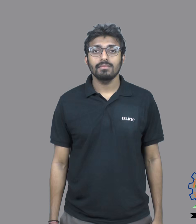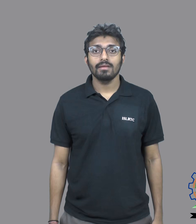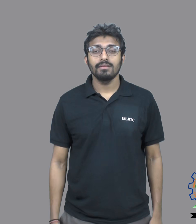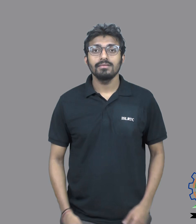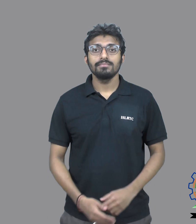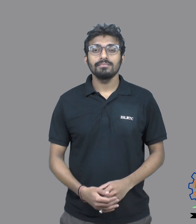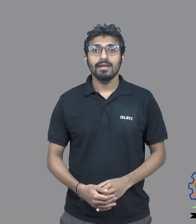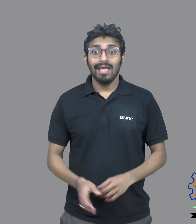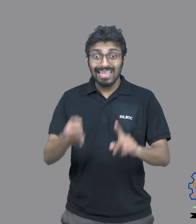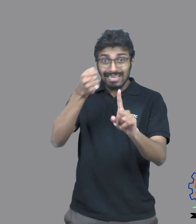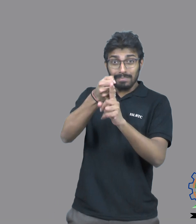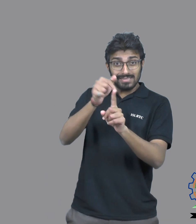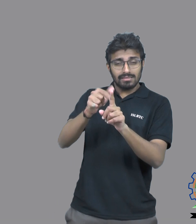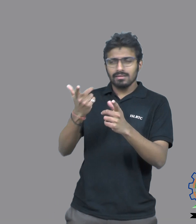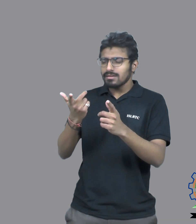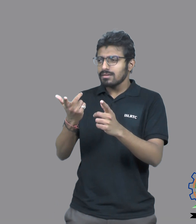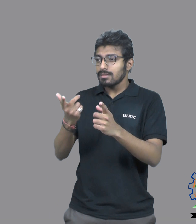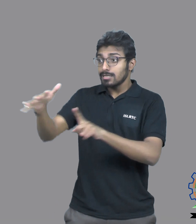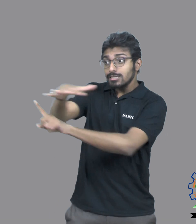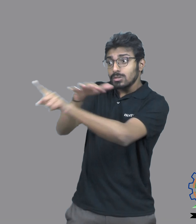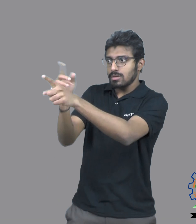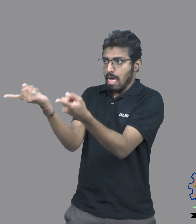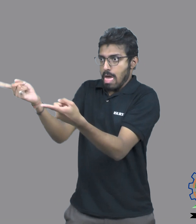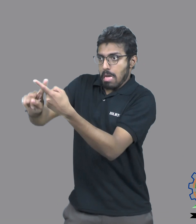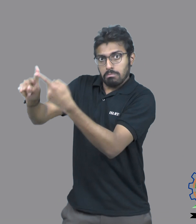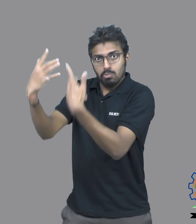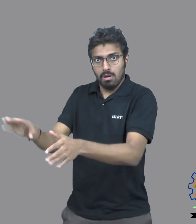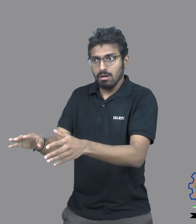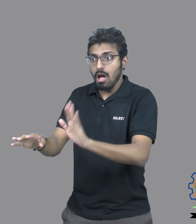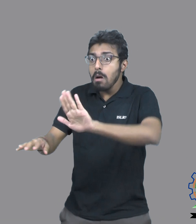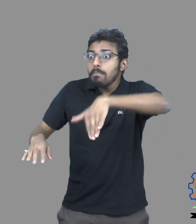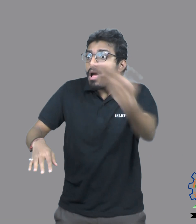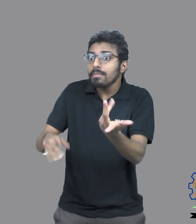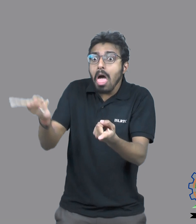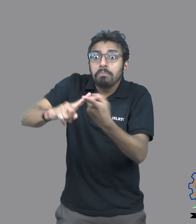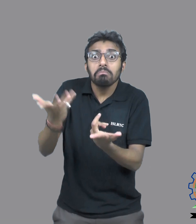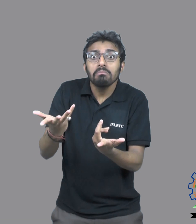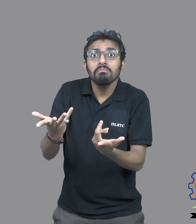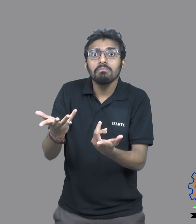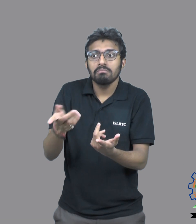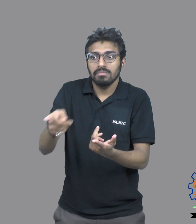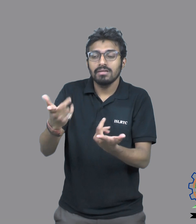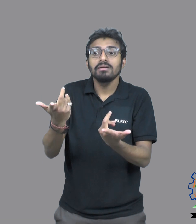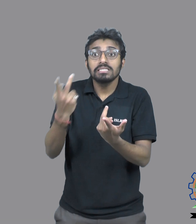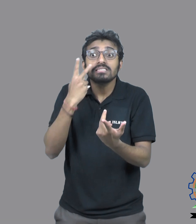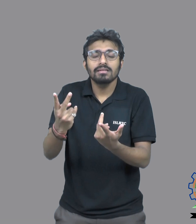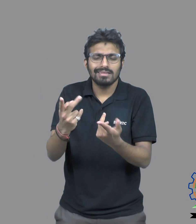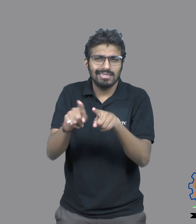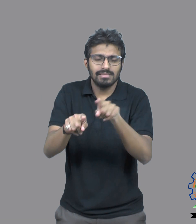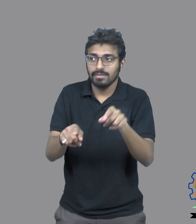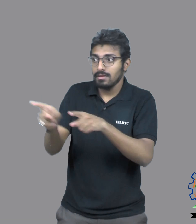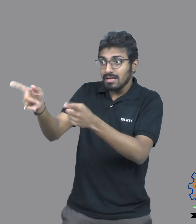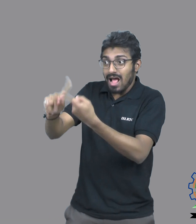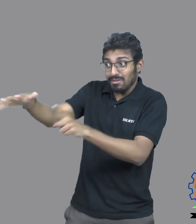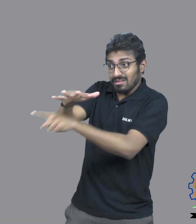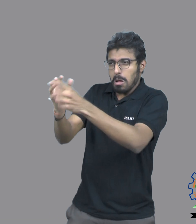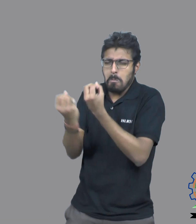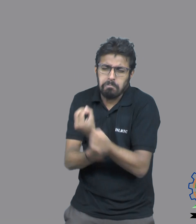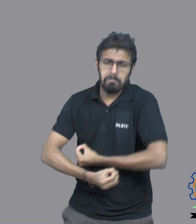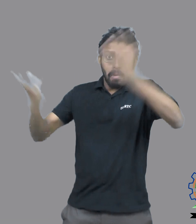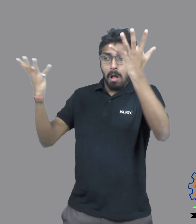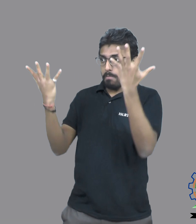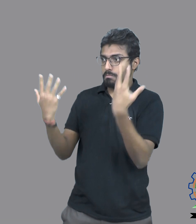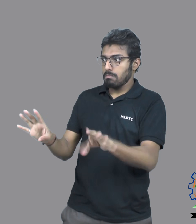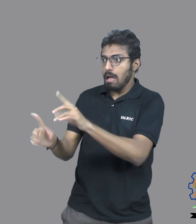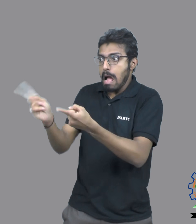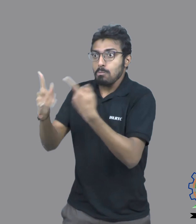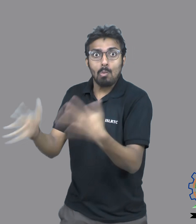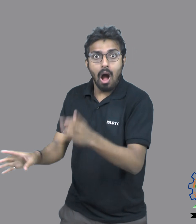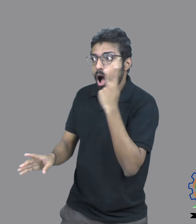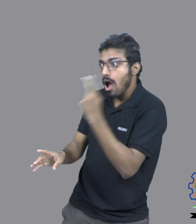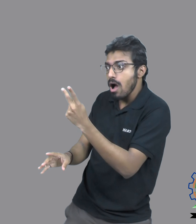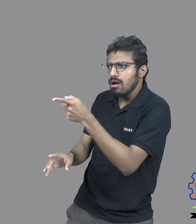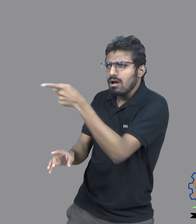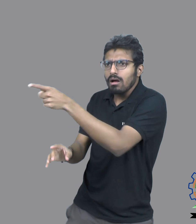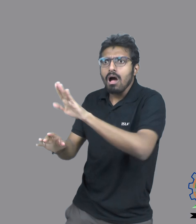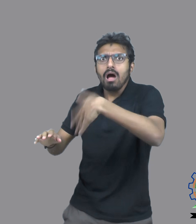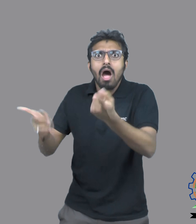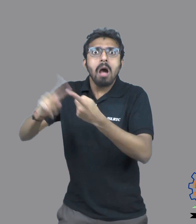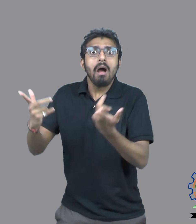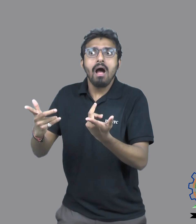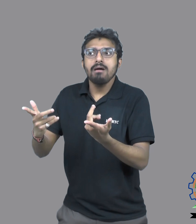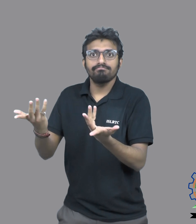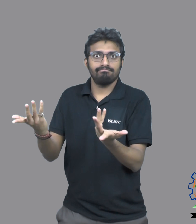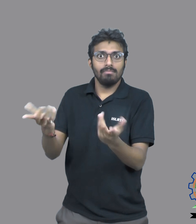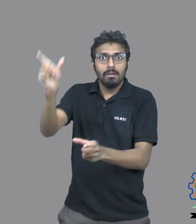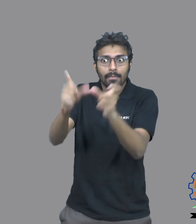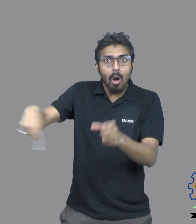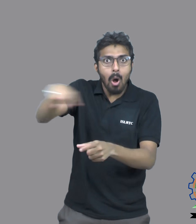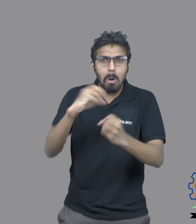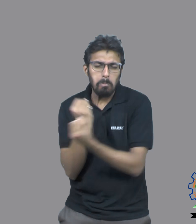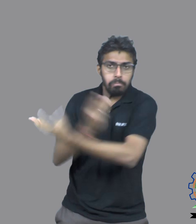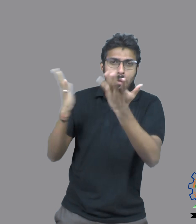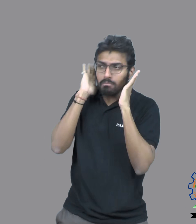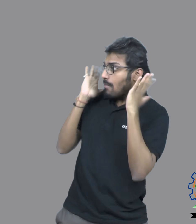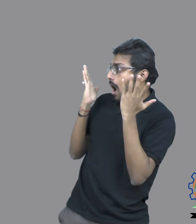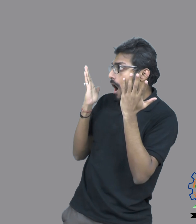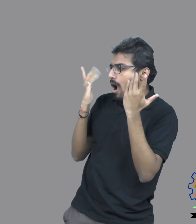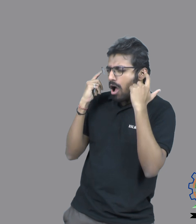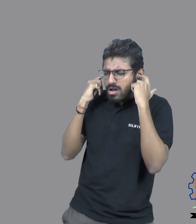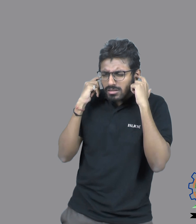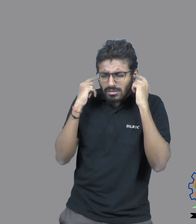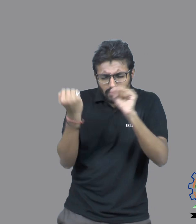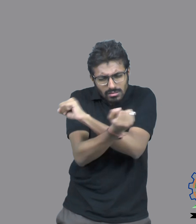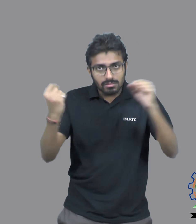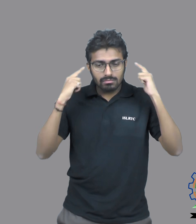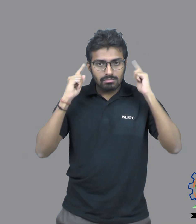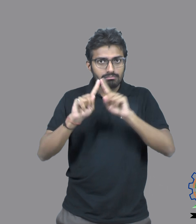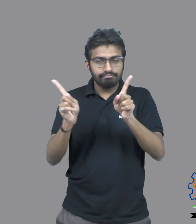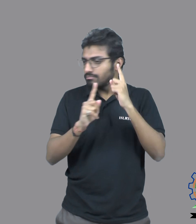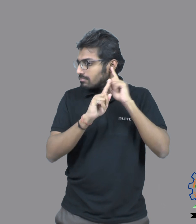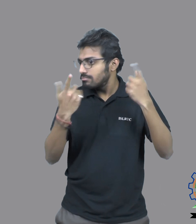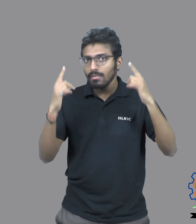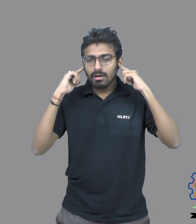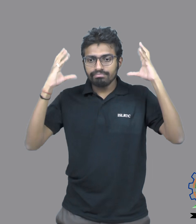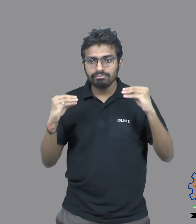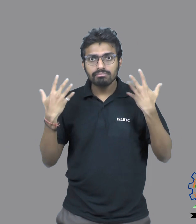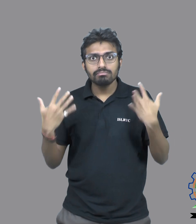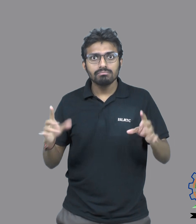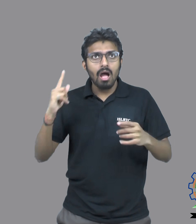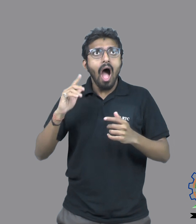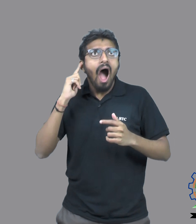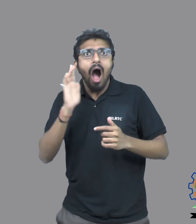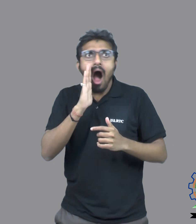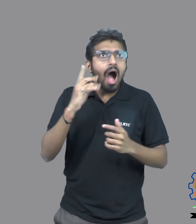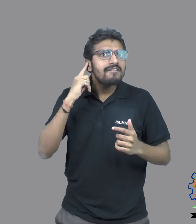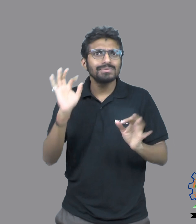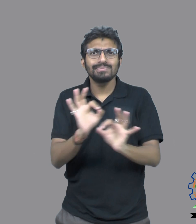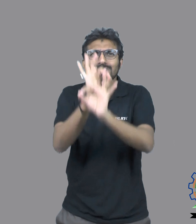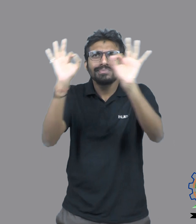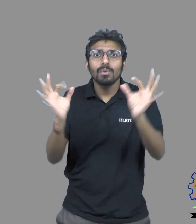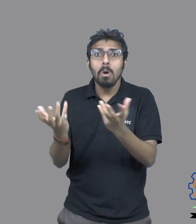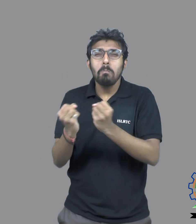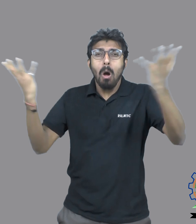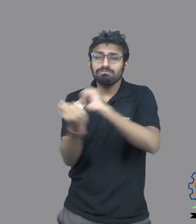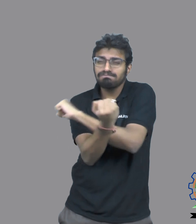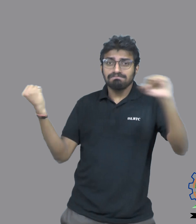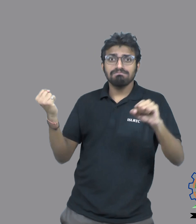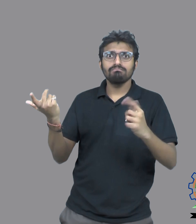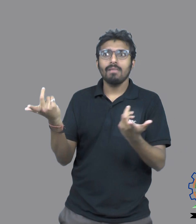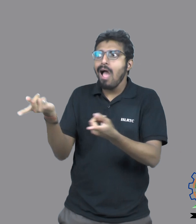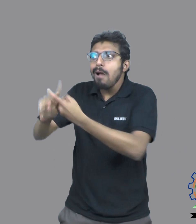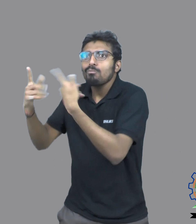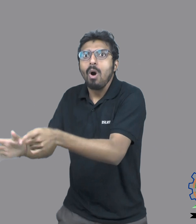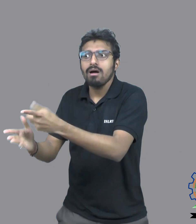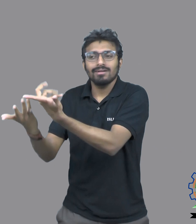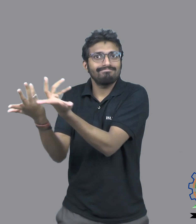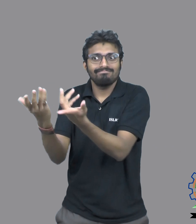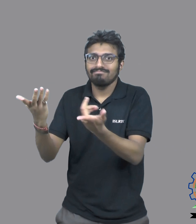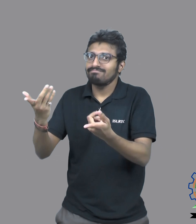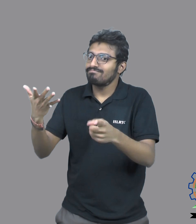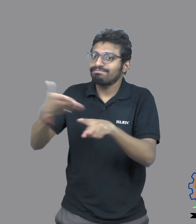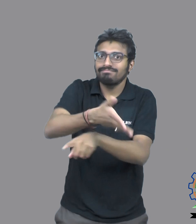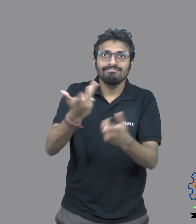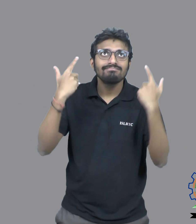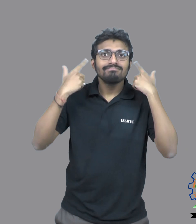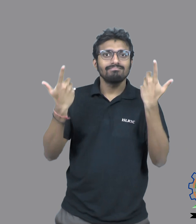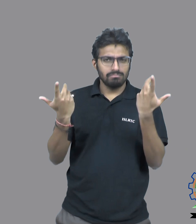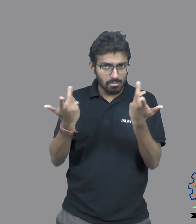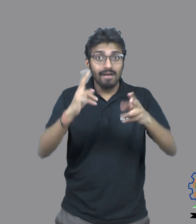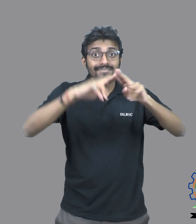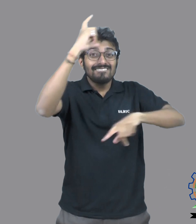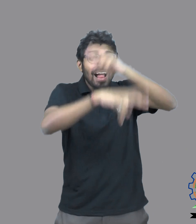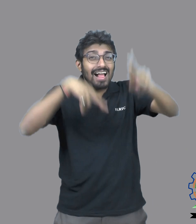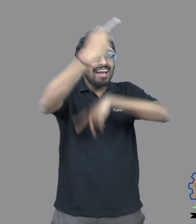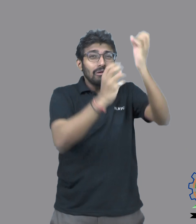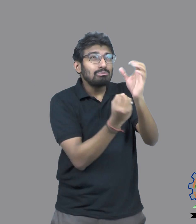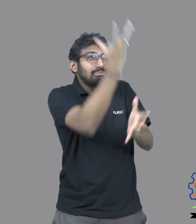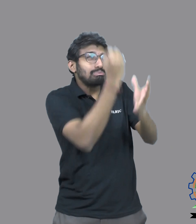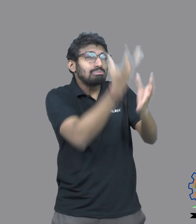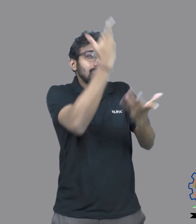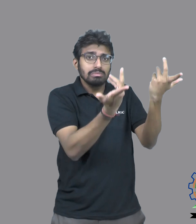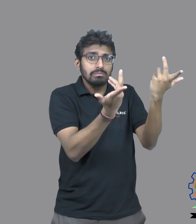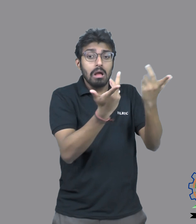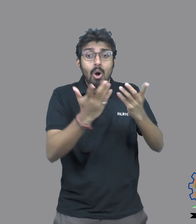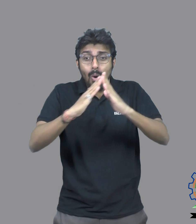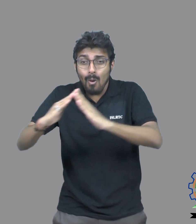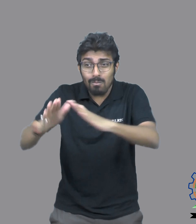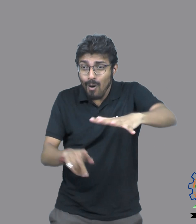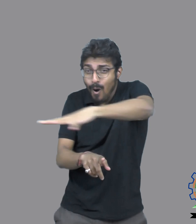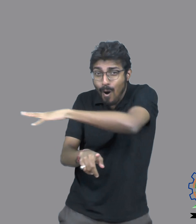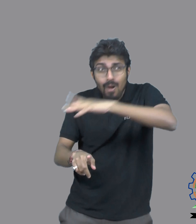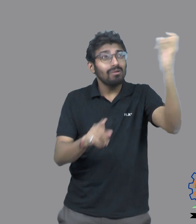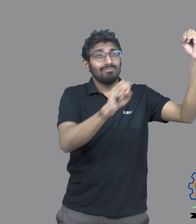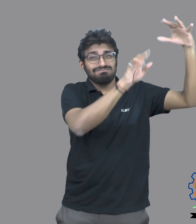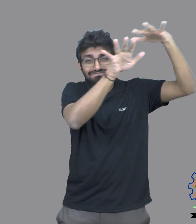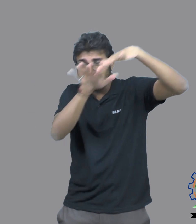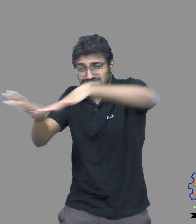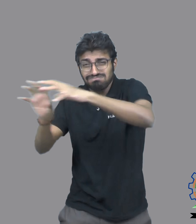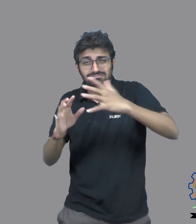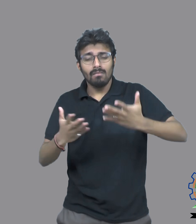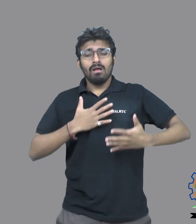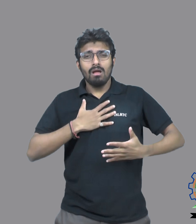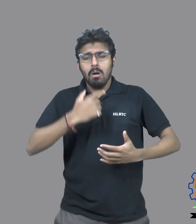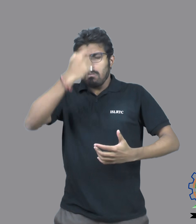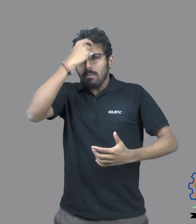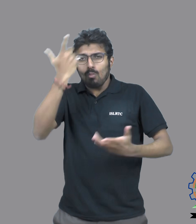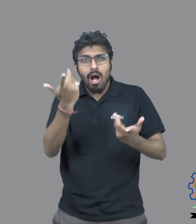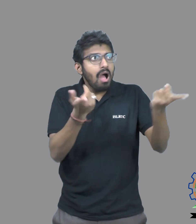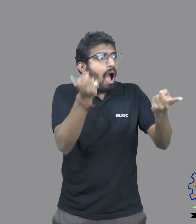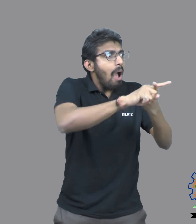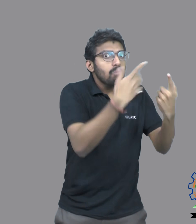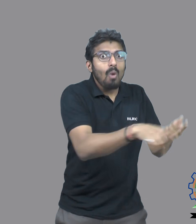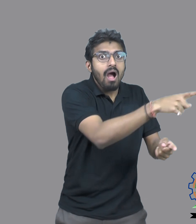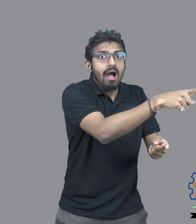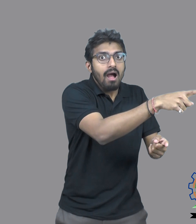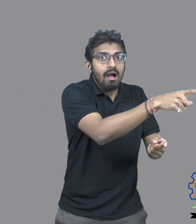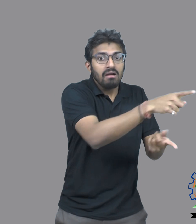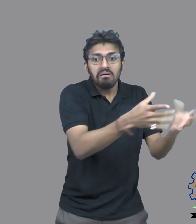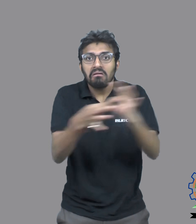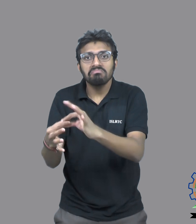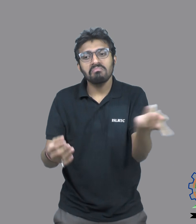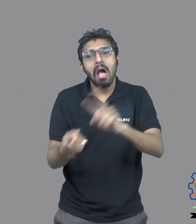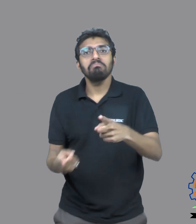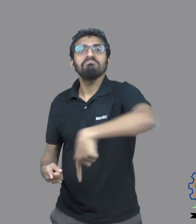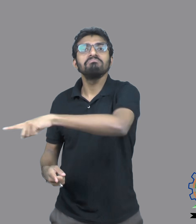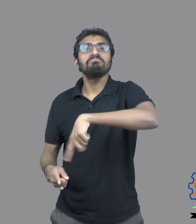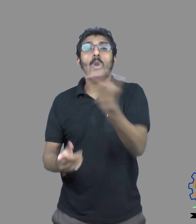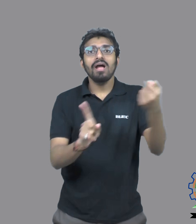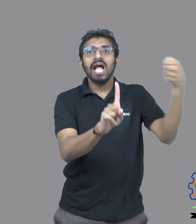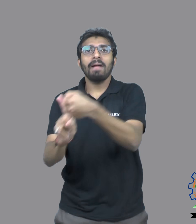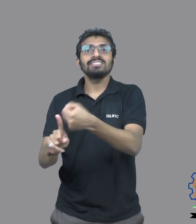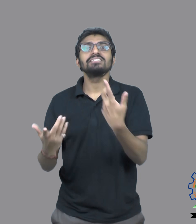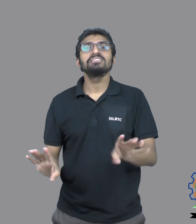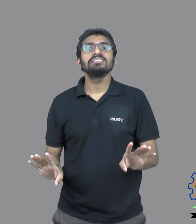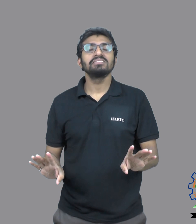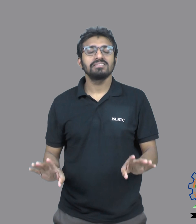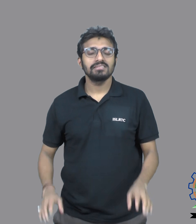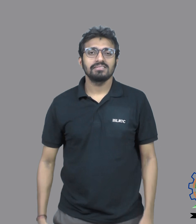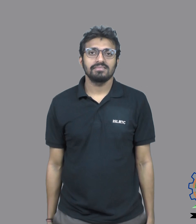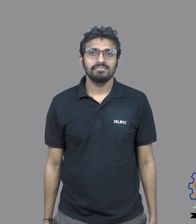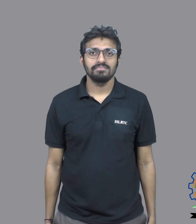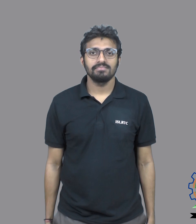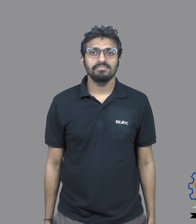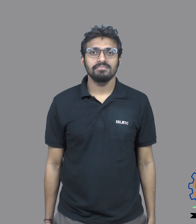Impact